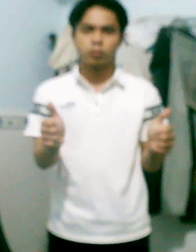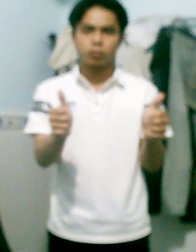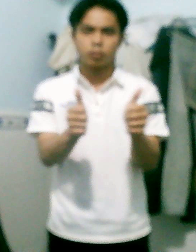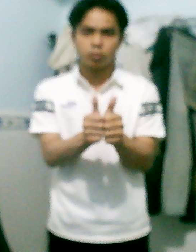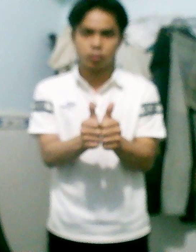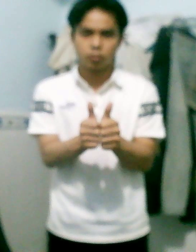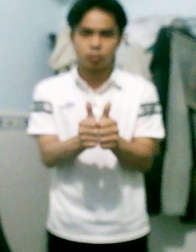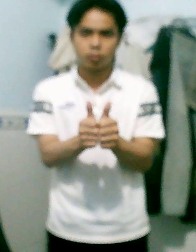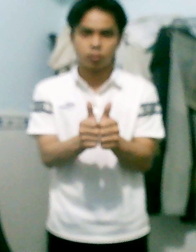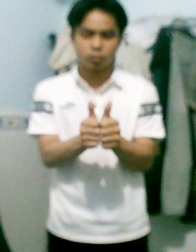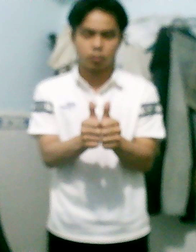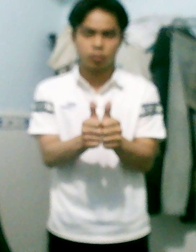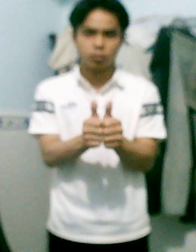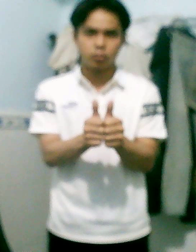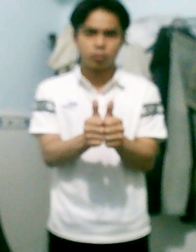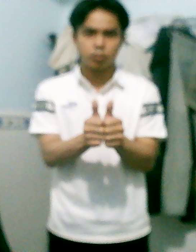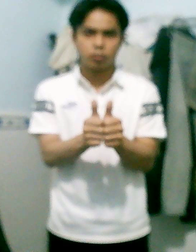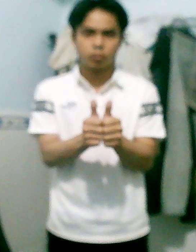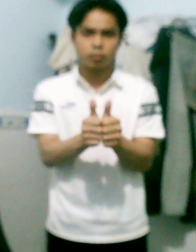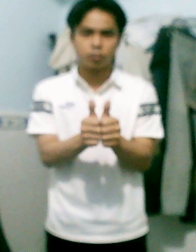voi